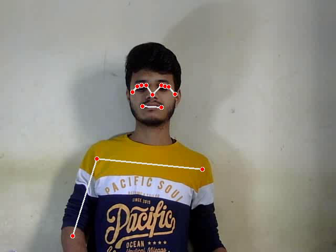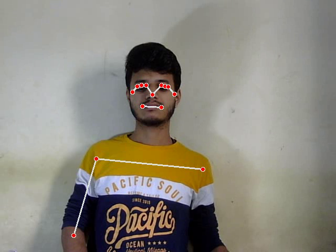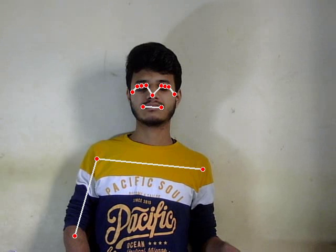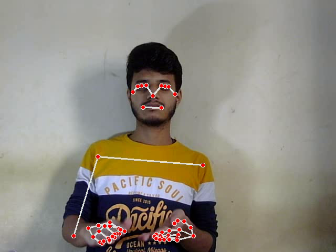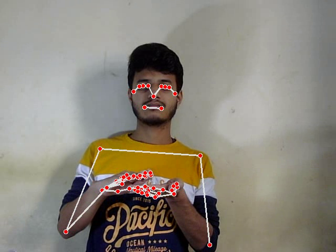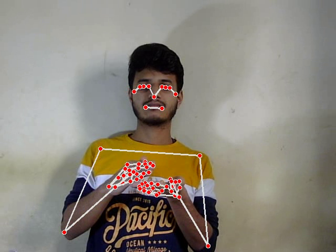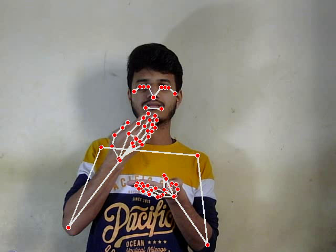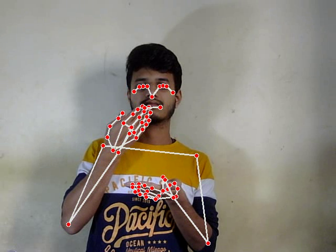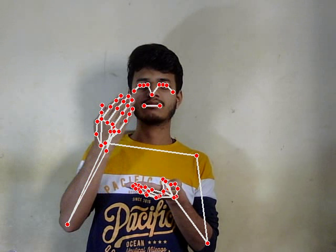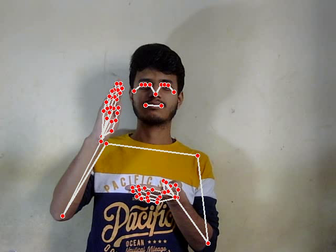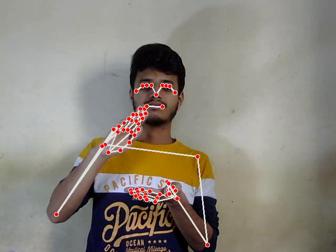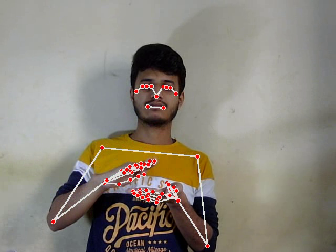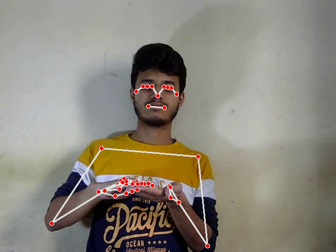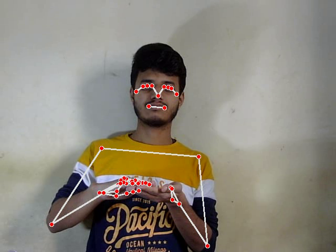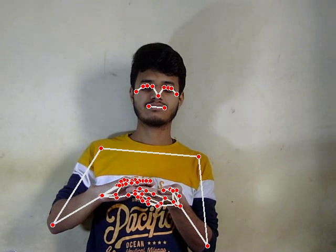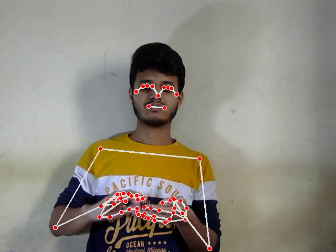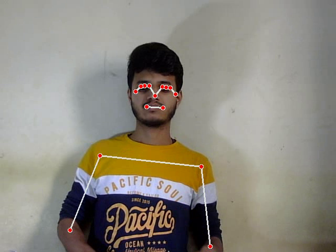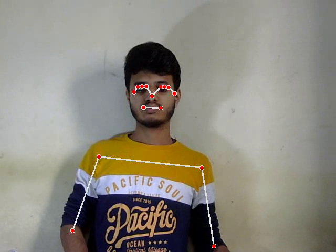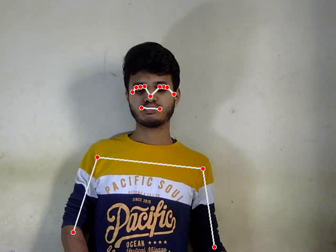bad